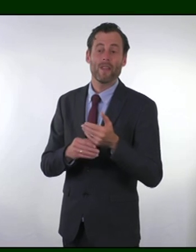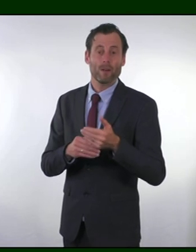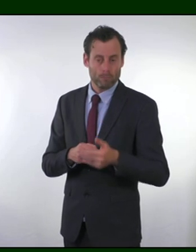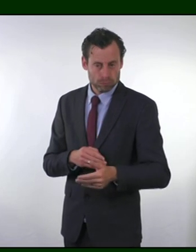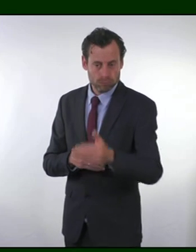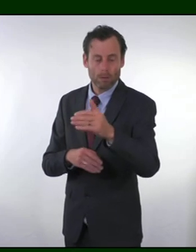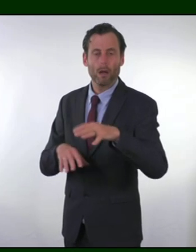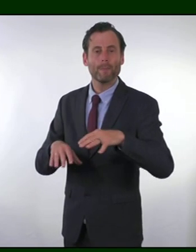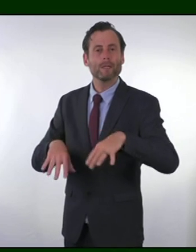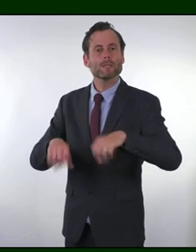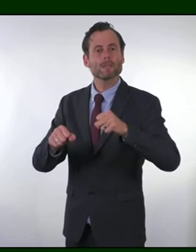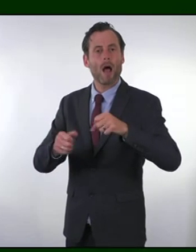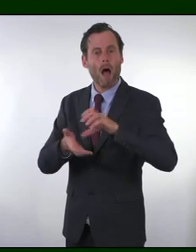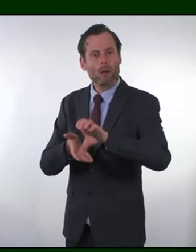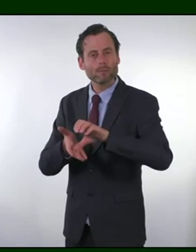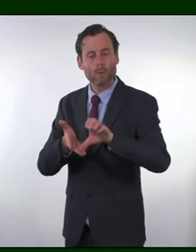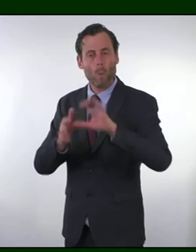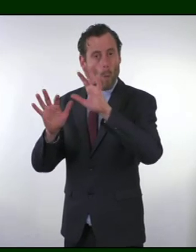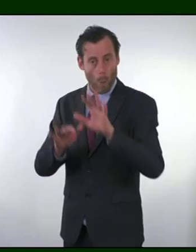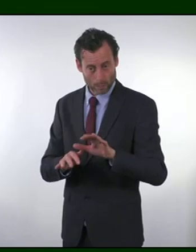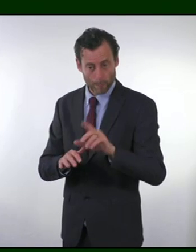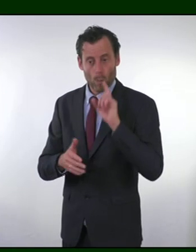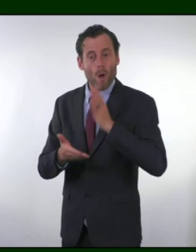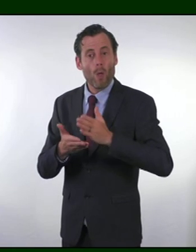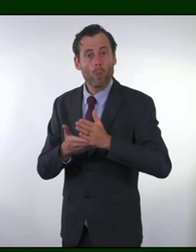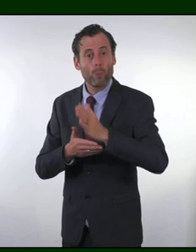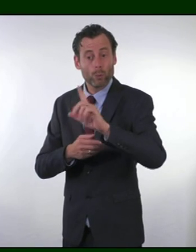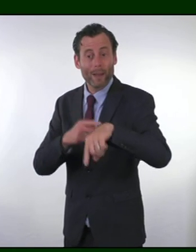The scheme will run at least until the end of next year.